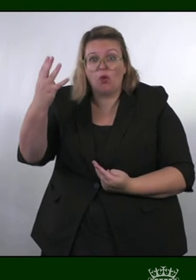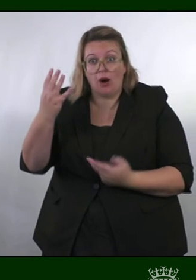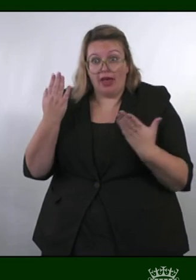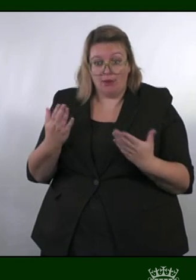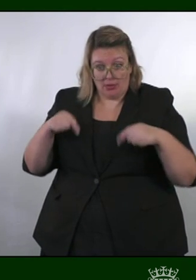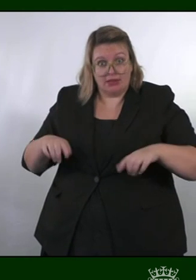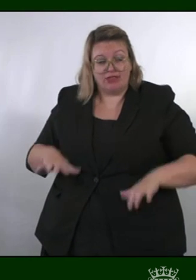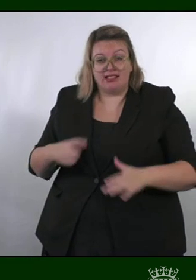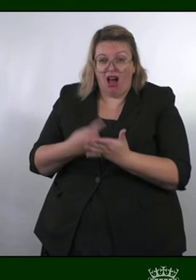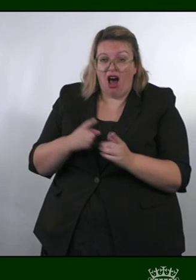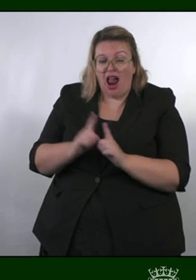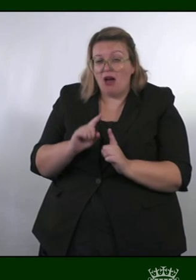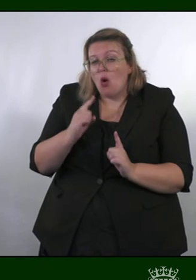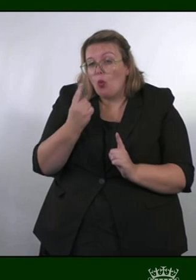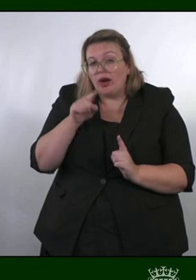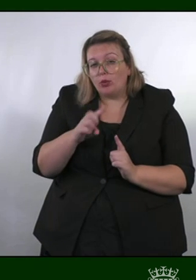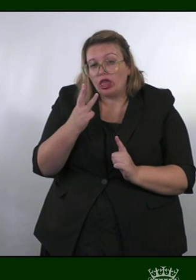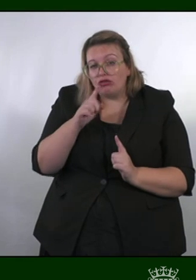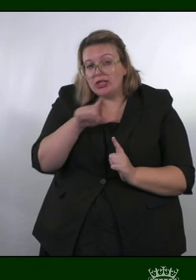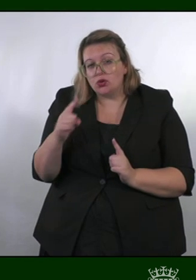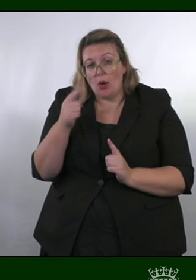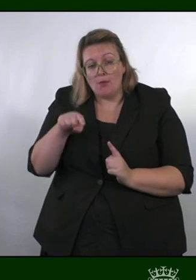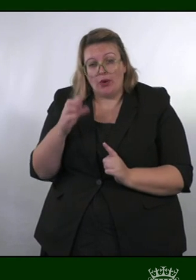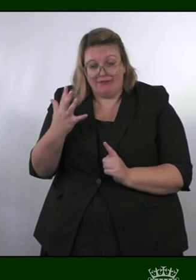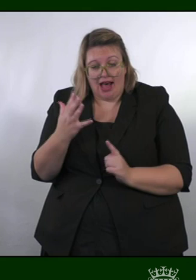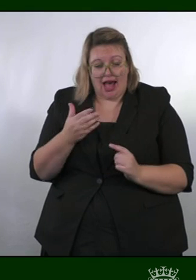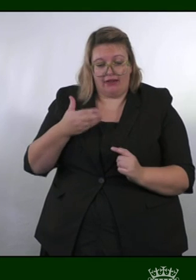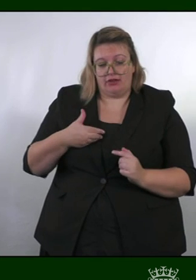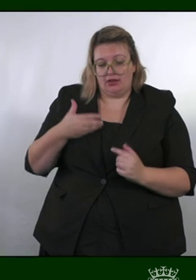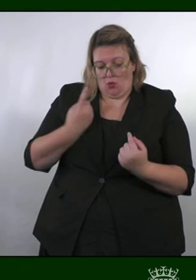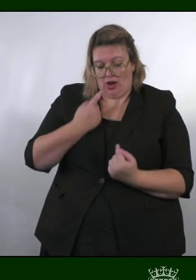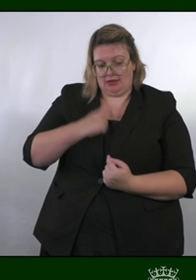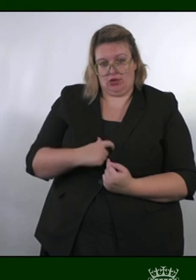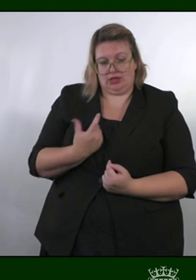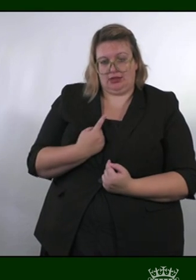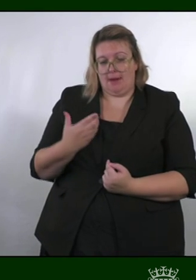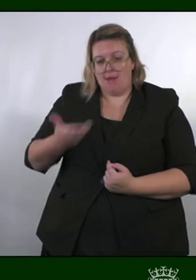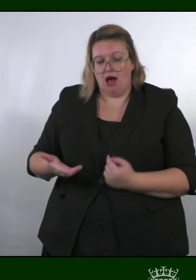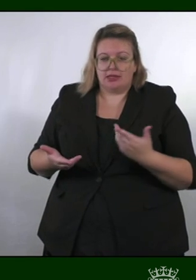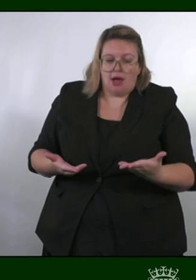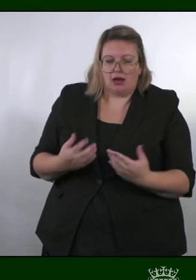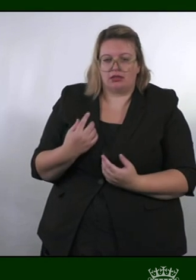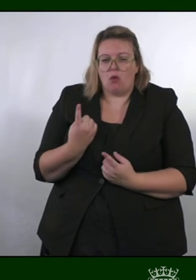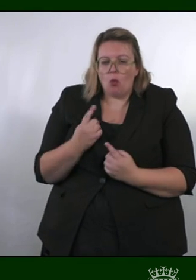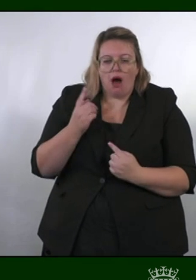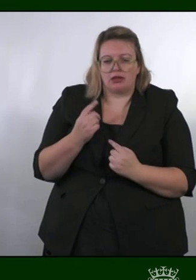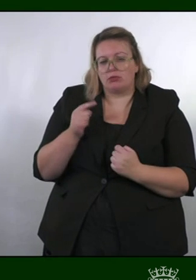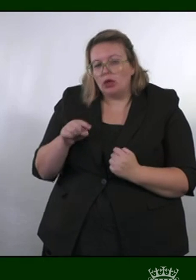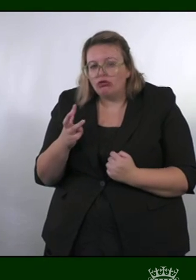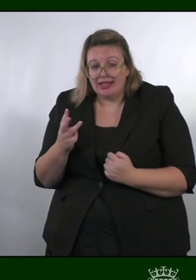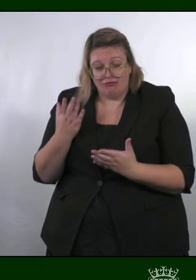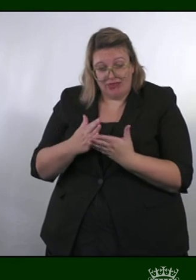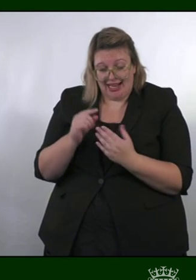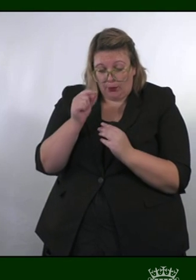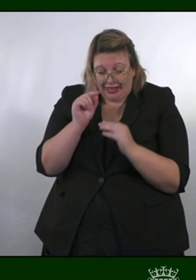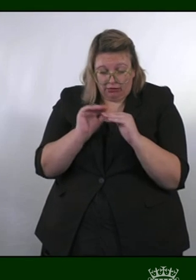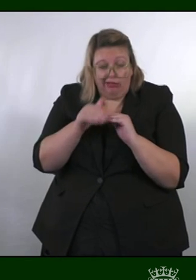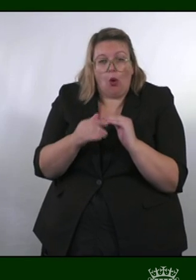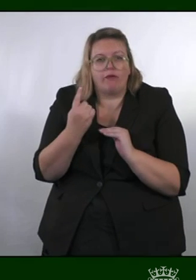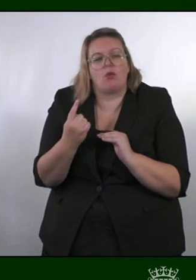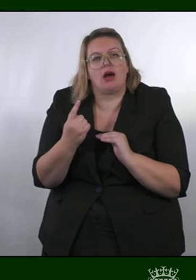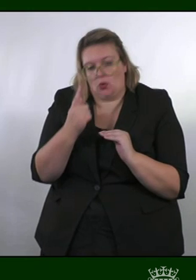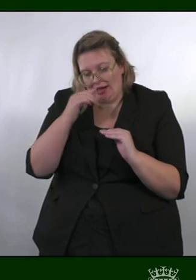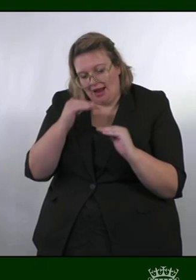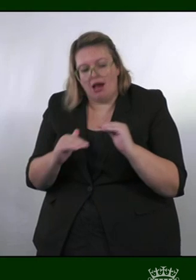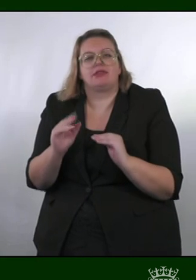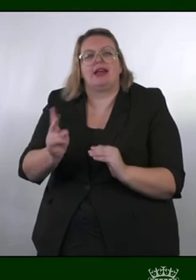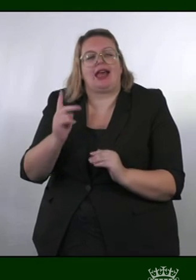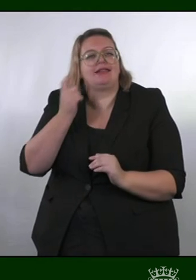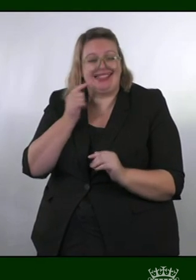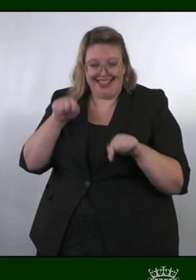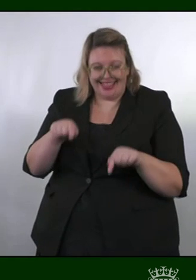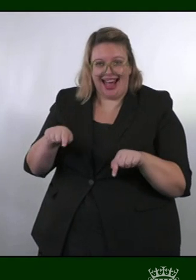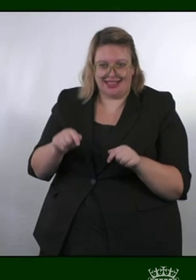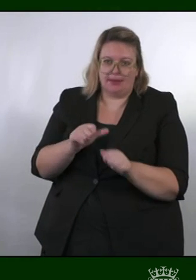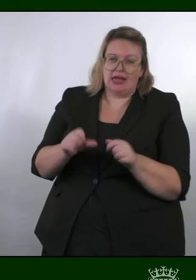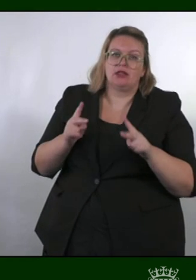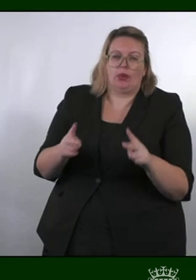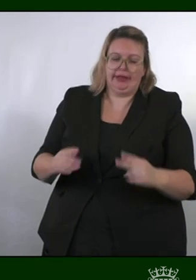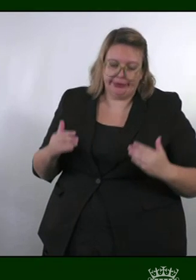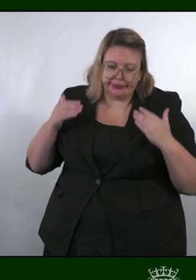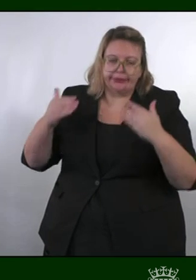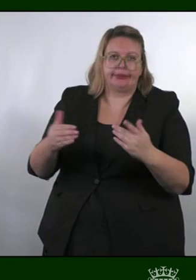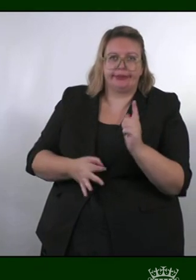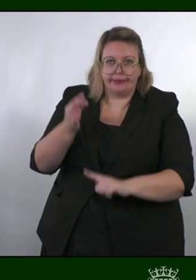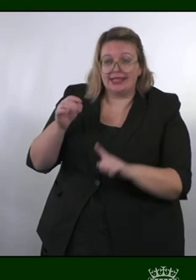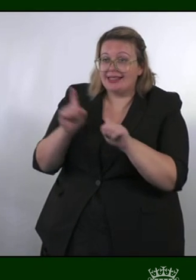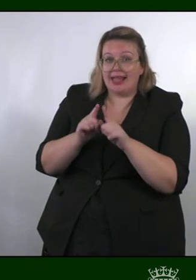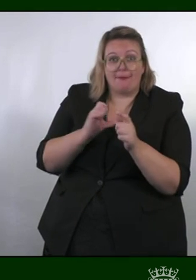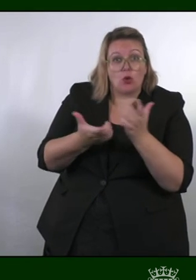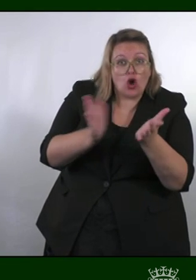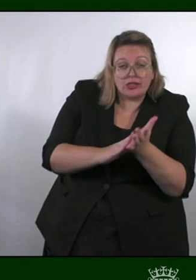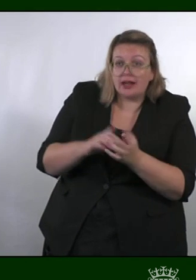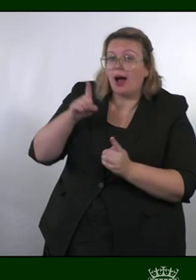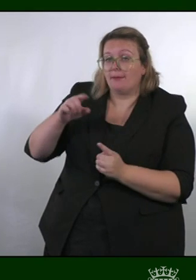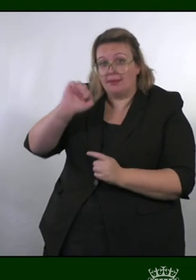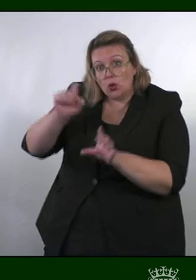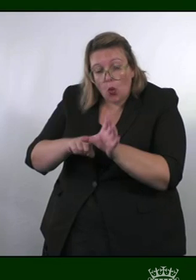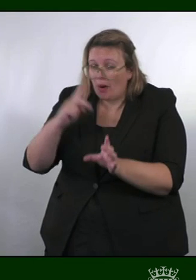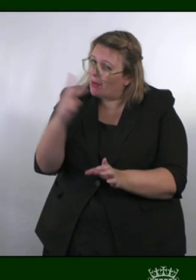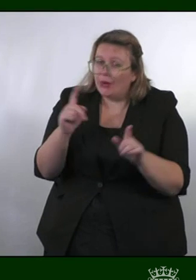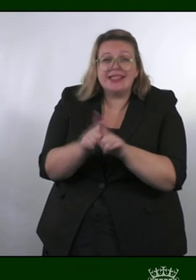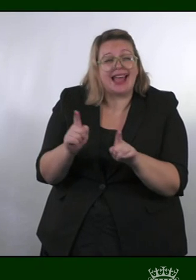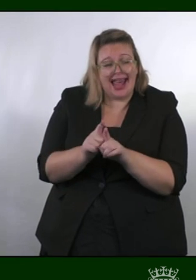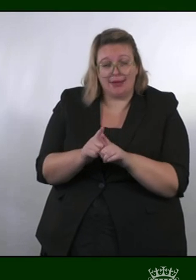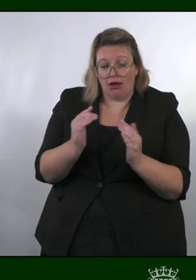The number of patients with covid-19 in intensive care beds has reached over half the number seen at the height of the pandemic earlier this year, and the latest data suggests that the numbers of patients on mechanical ventilation will soon be comparable to the first peak in March.